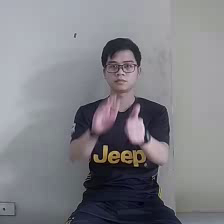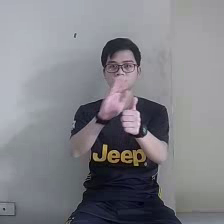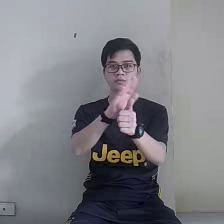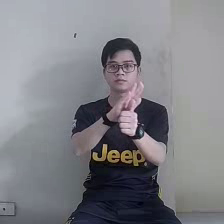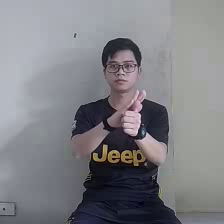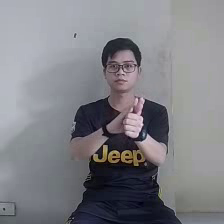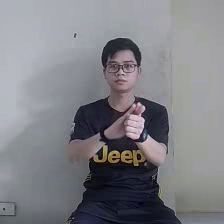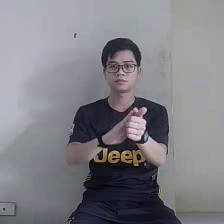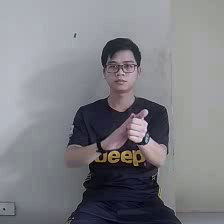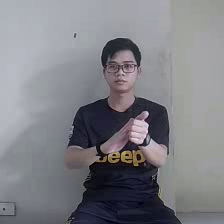An ủi